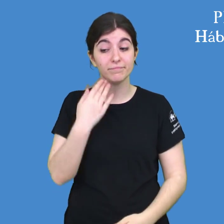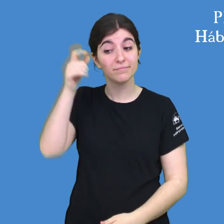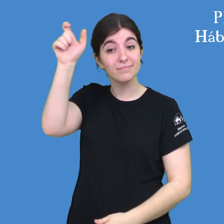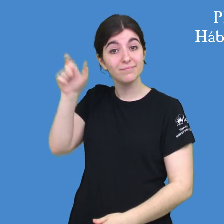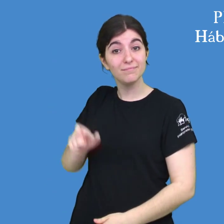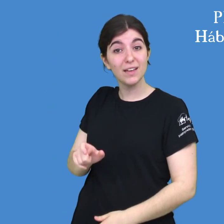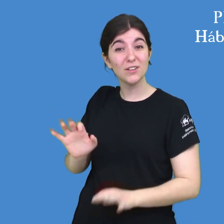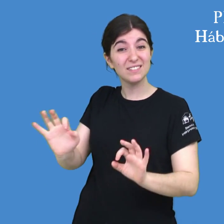persona